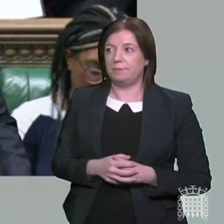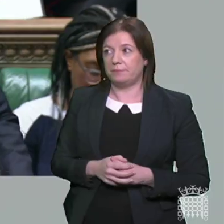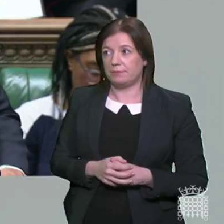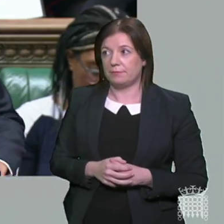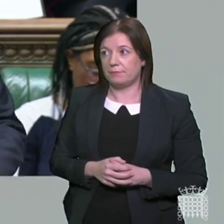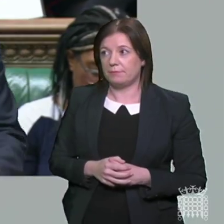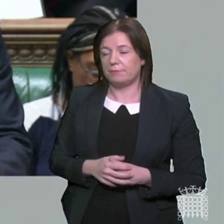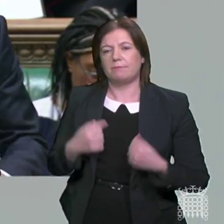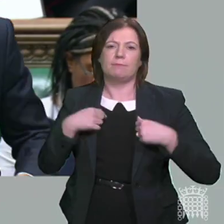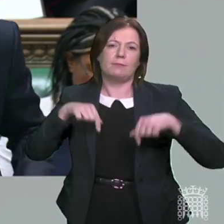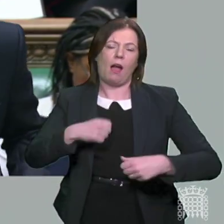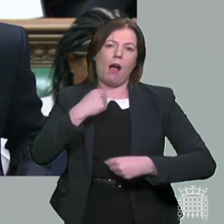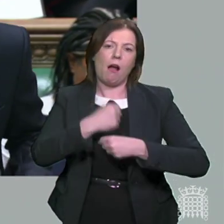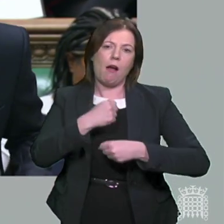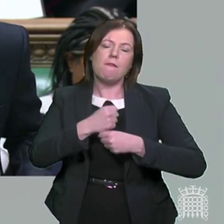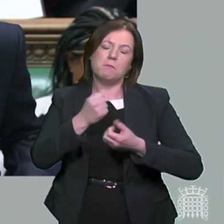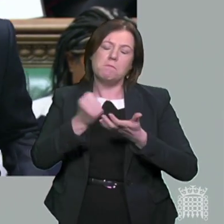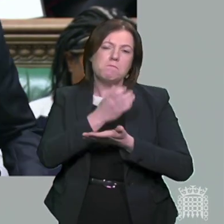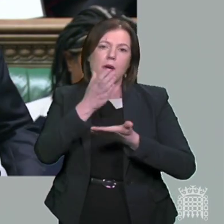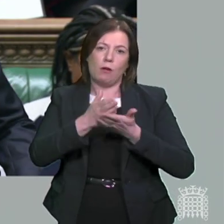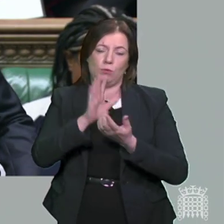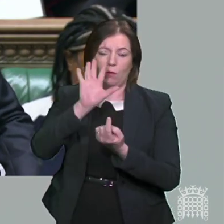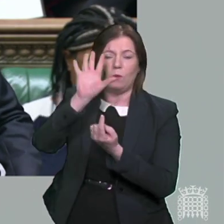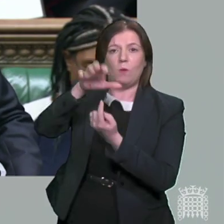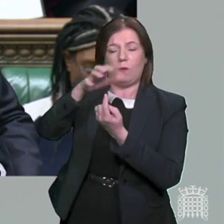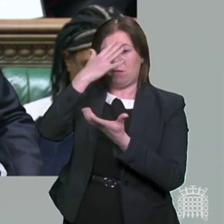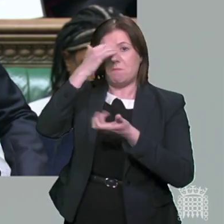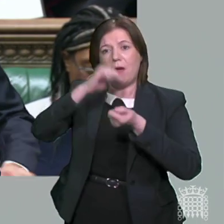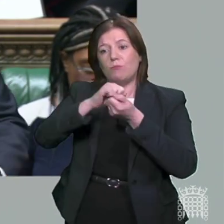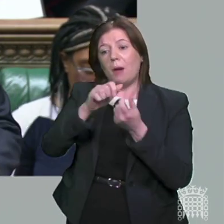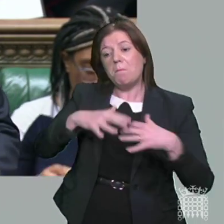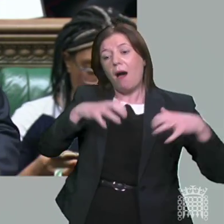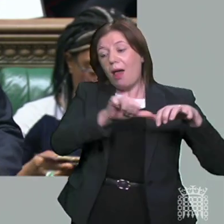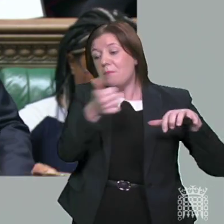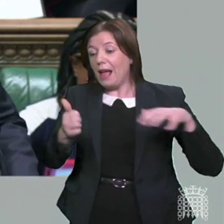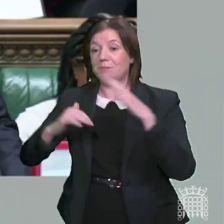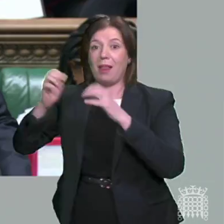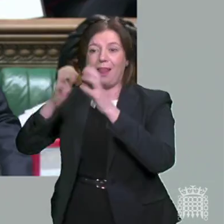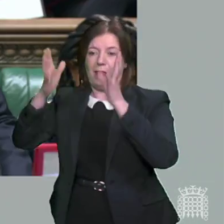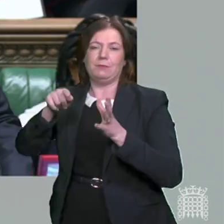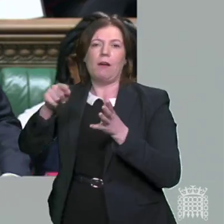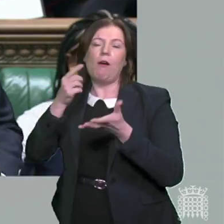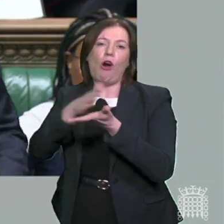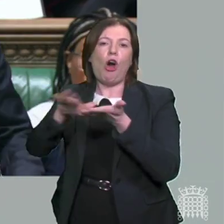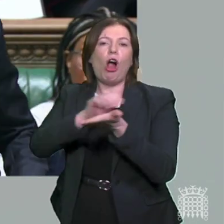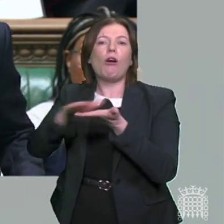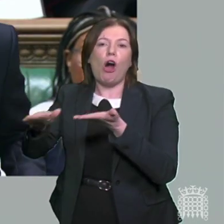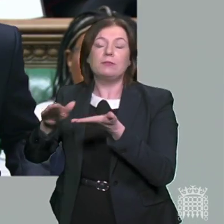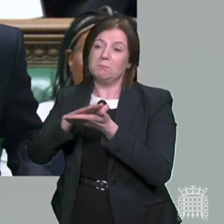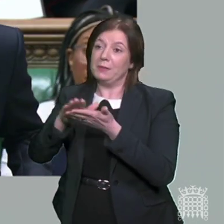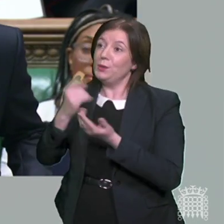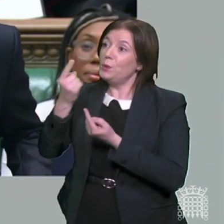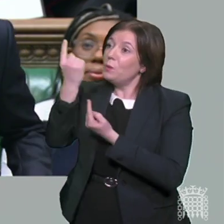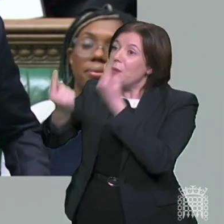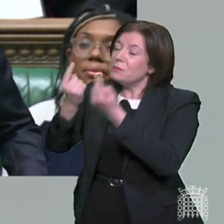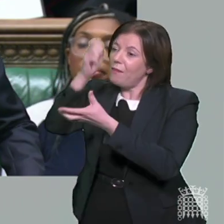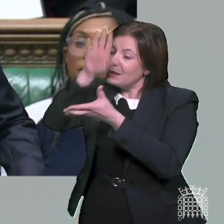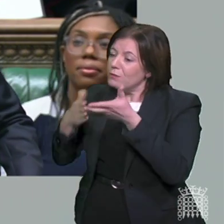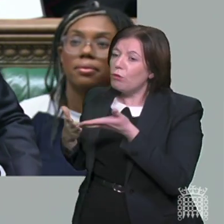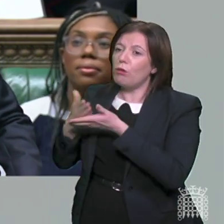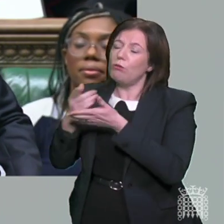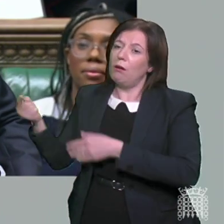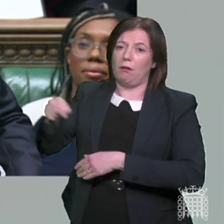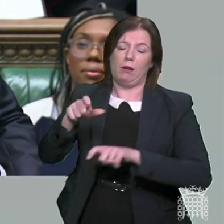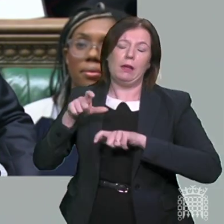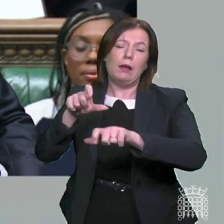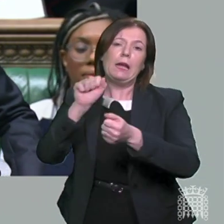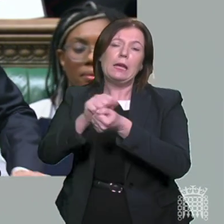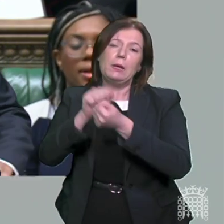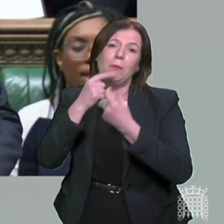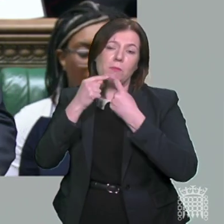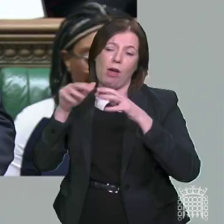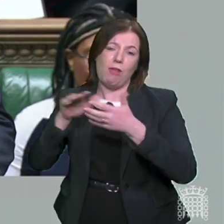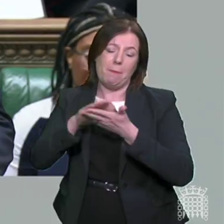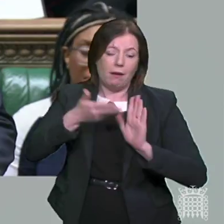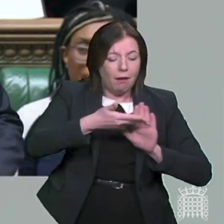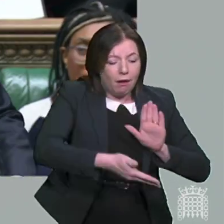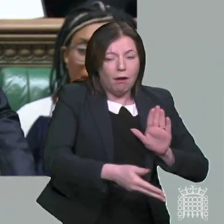This Government will legislate to build a holocaust memorial and learning centre next to Parliament so that the testimonies of survivors such as Arek will be heard at the heart of our democracy by every generation to come.